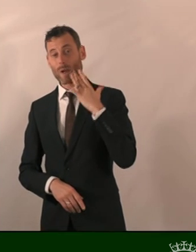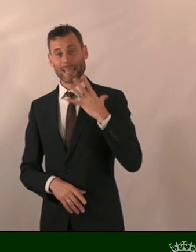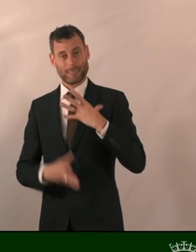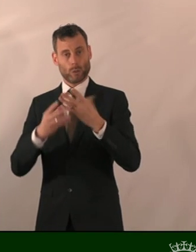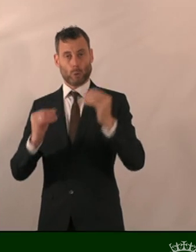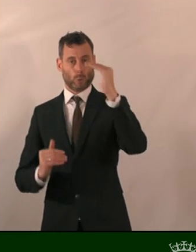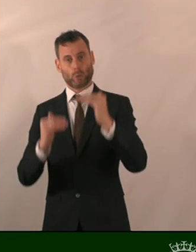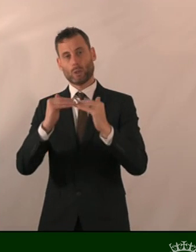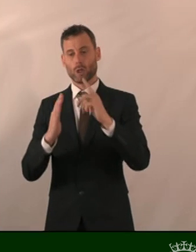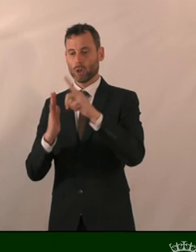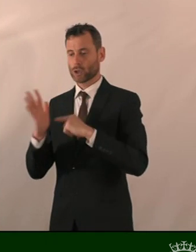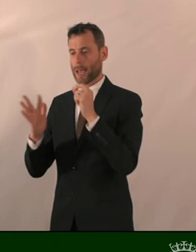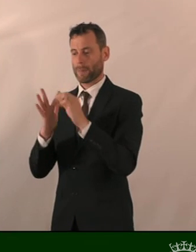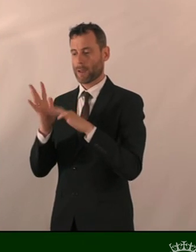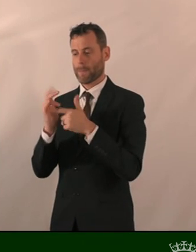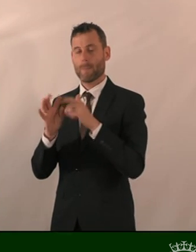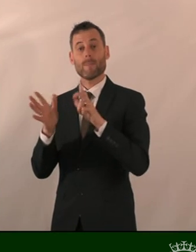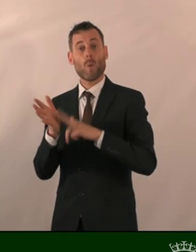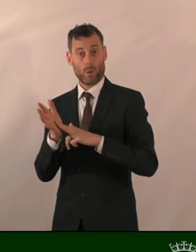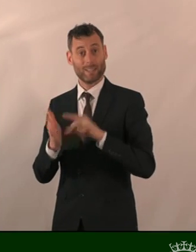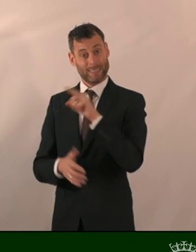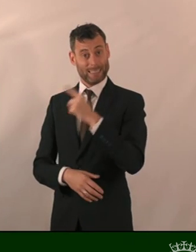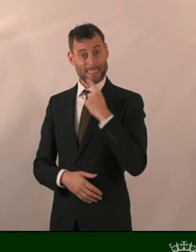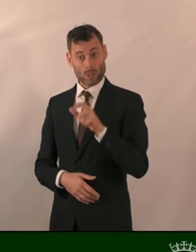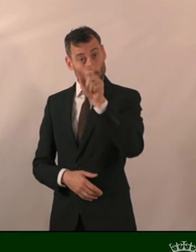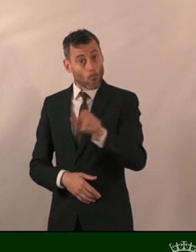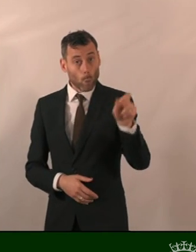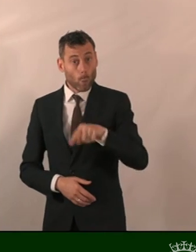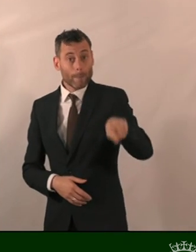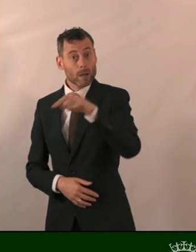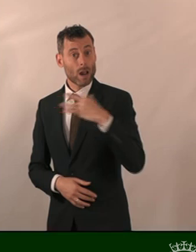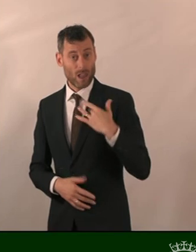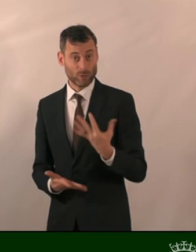Even J. P. Morgan says that human life, as we know it, is under threat.